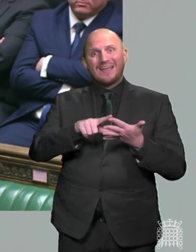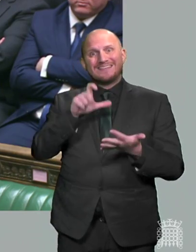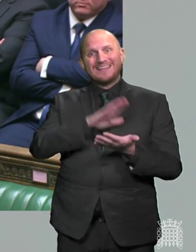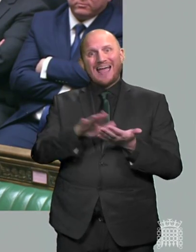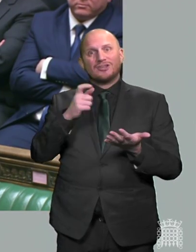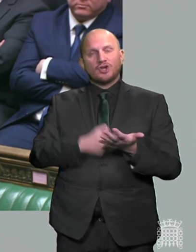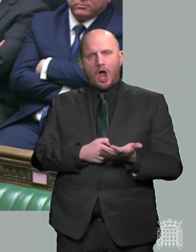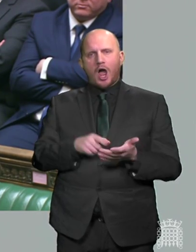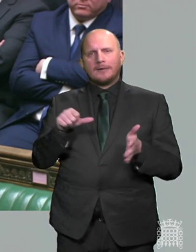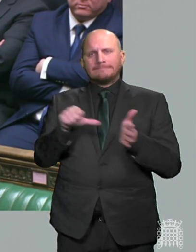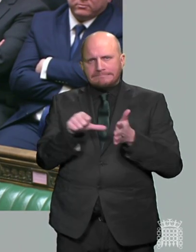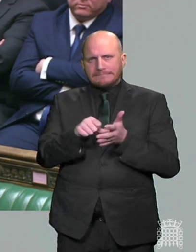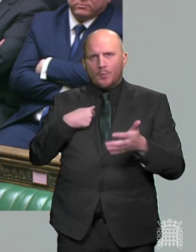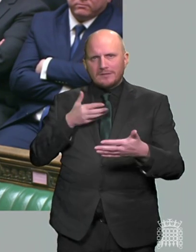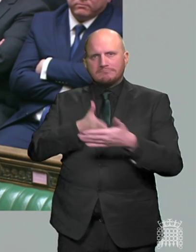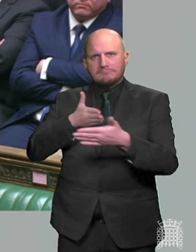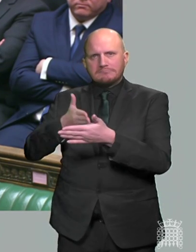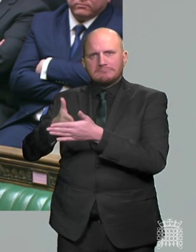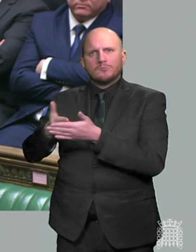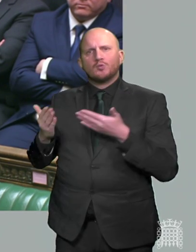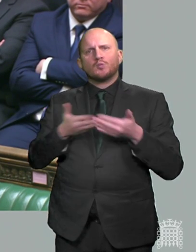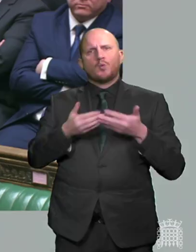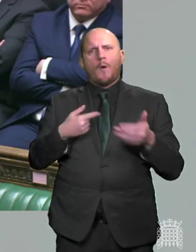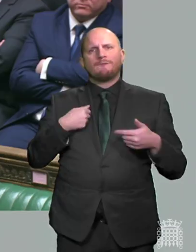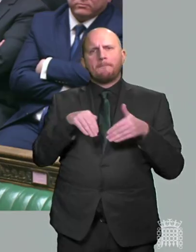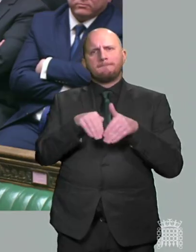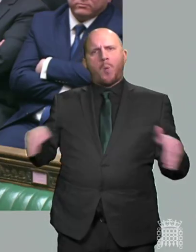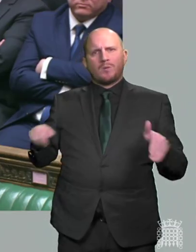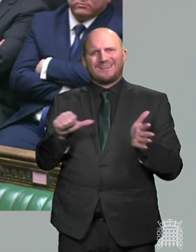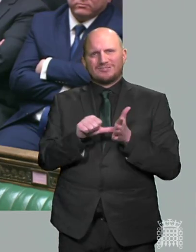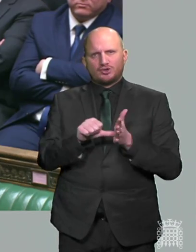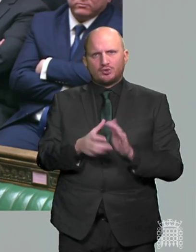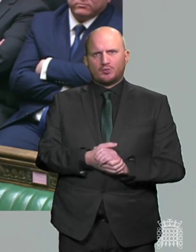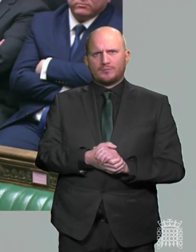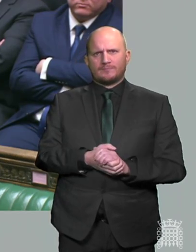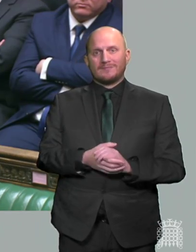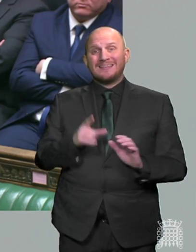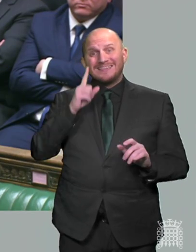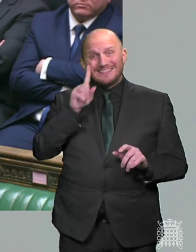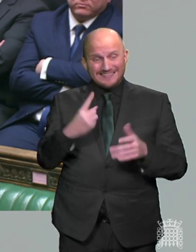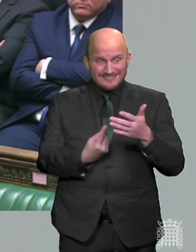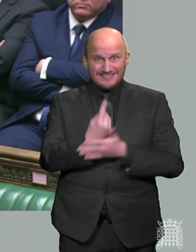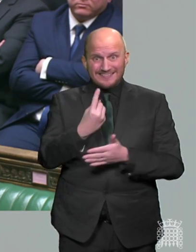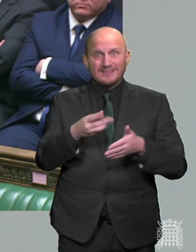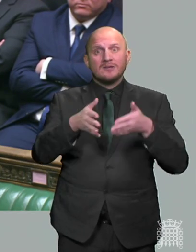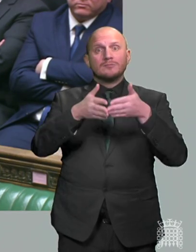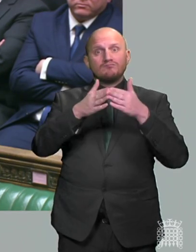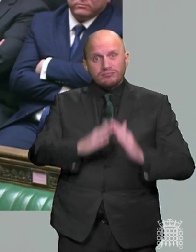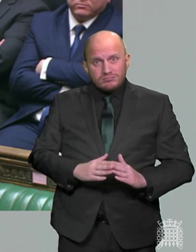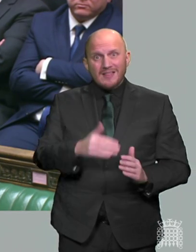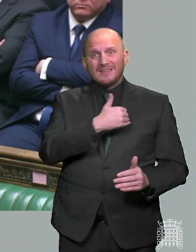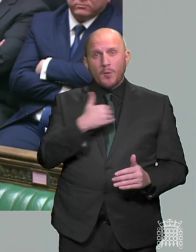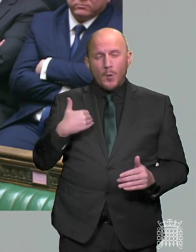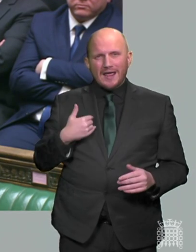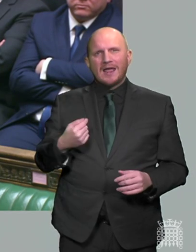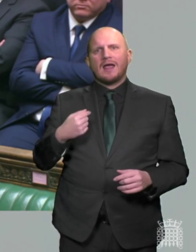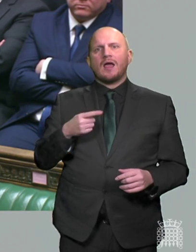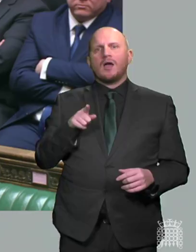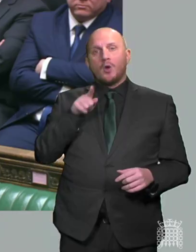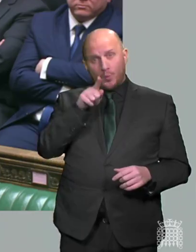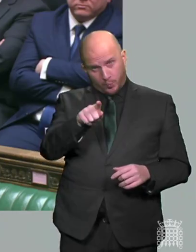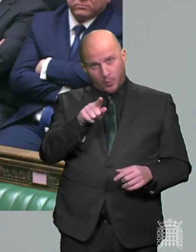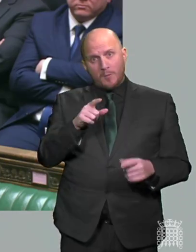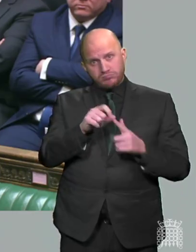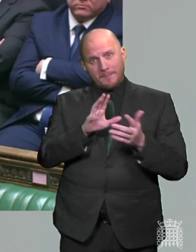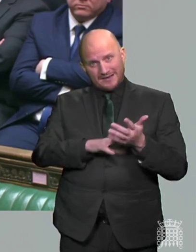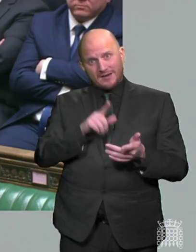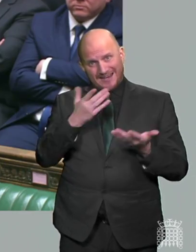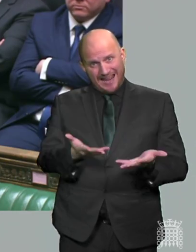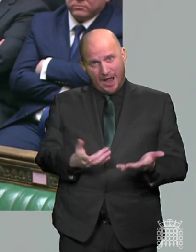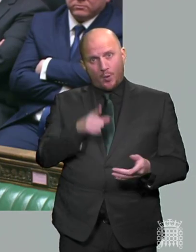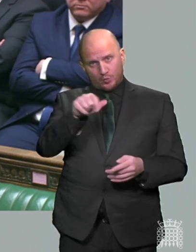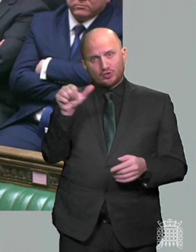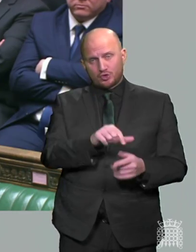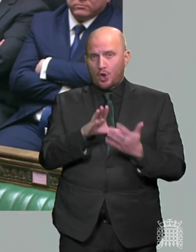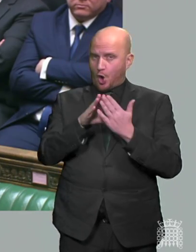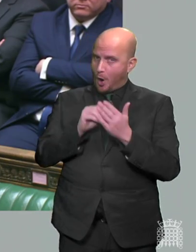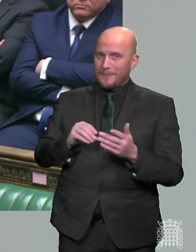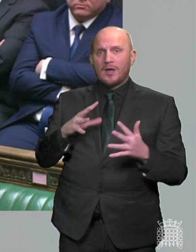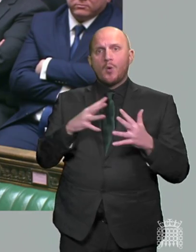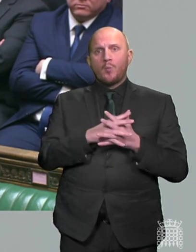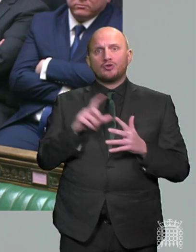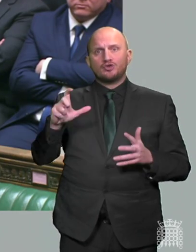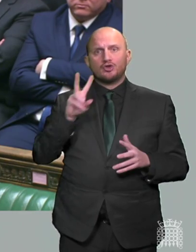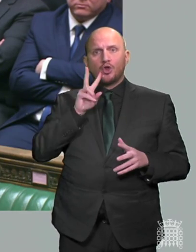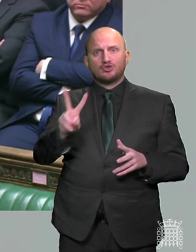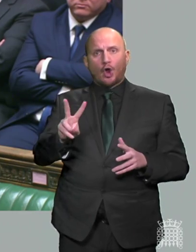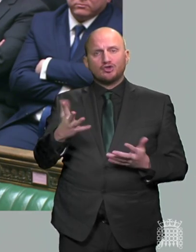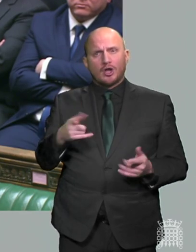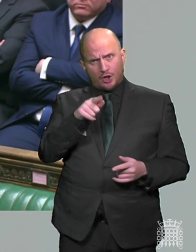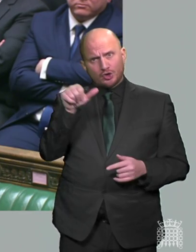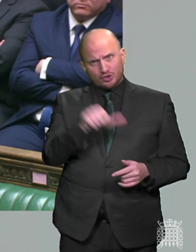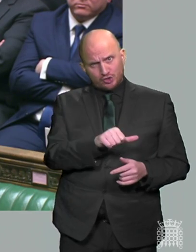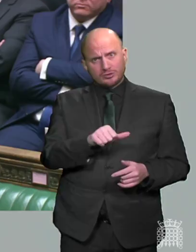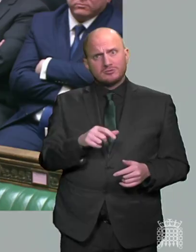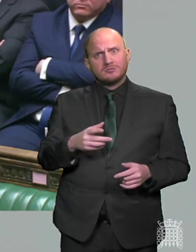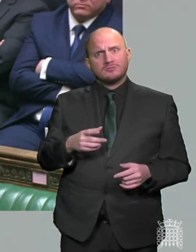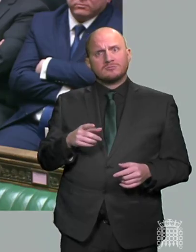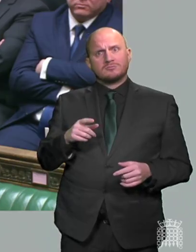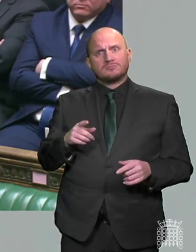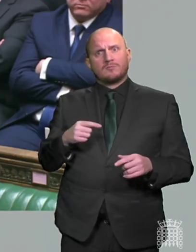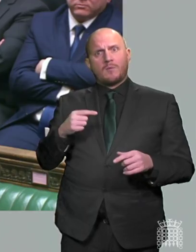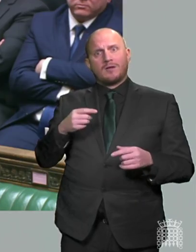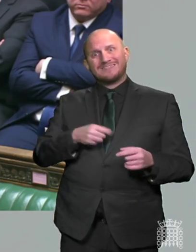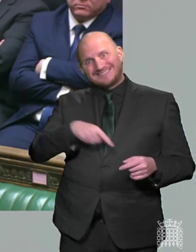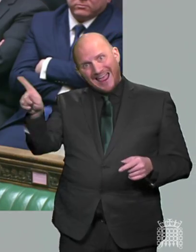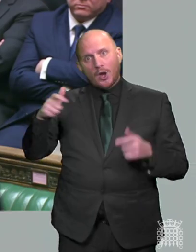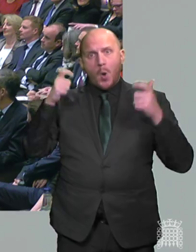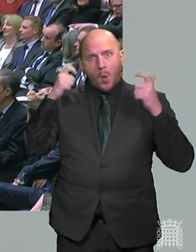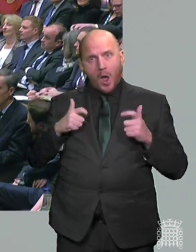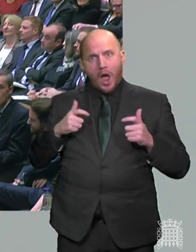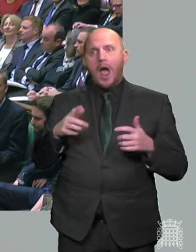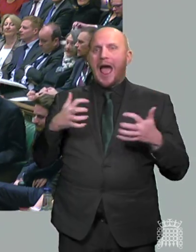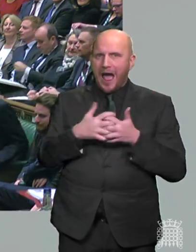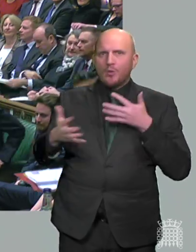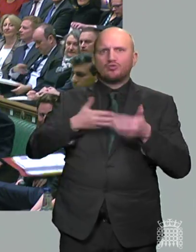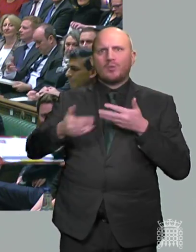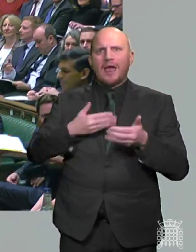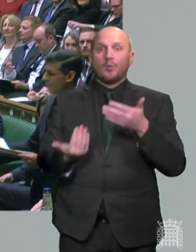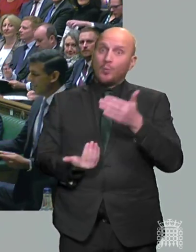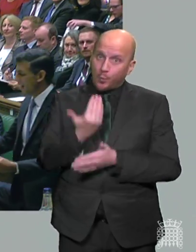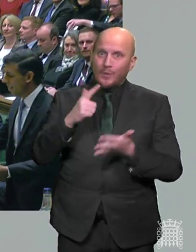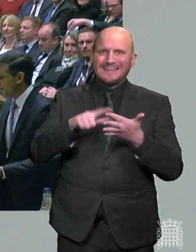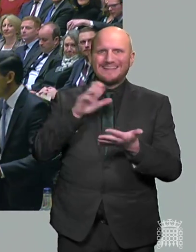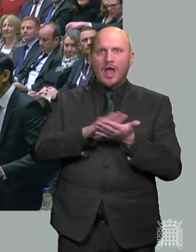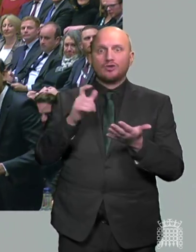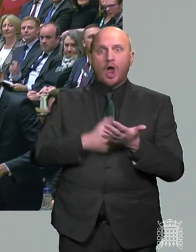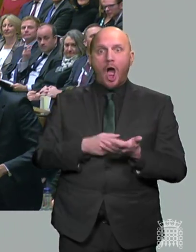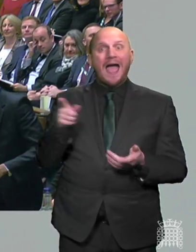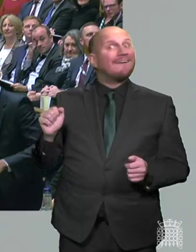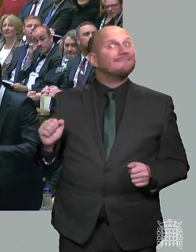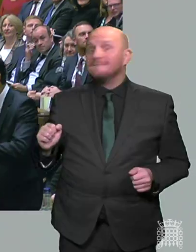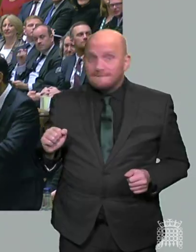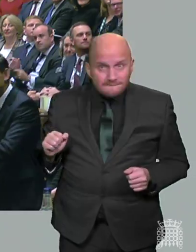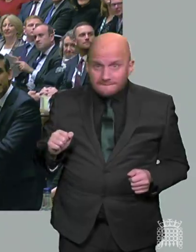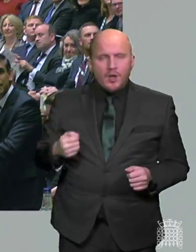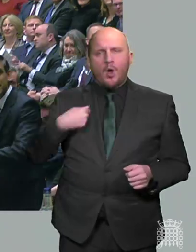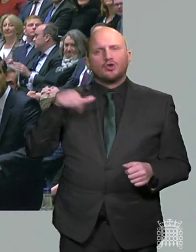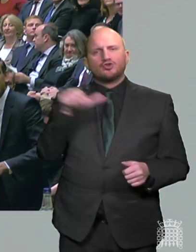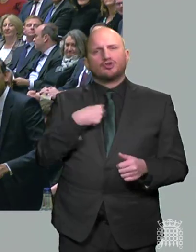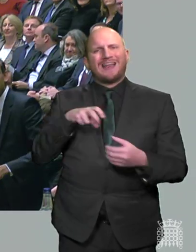In the light of the tragedy in the channel this morning, does the Prime Minister agree that he should do as Churchill did and draw up a new framework for refugees and human rights, including legal routes, but that, one way or another, and if necessary alone, we must be prepared to leave the ECHR?